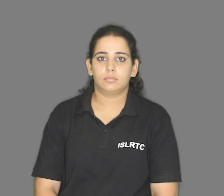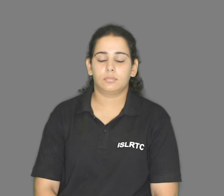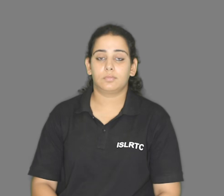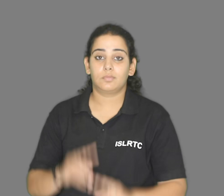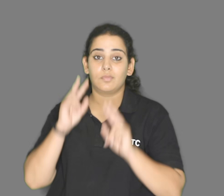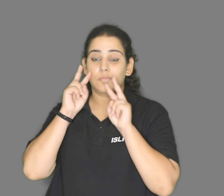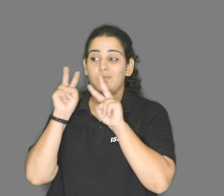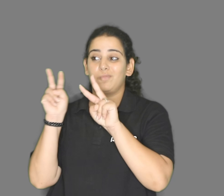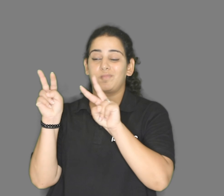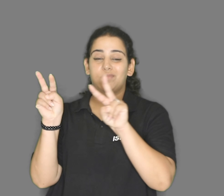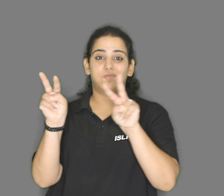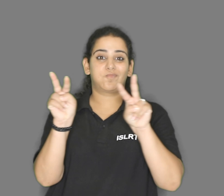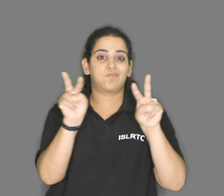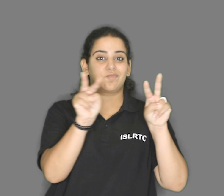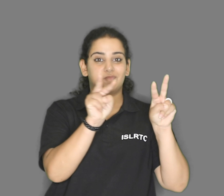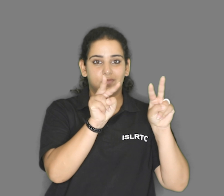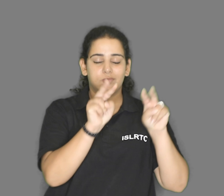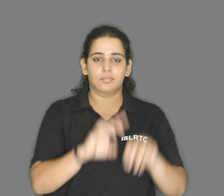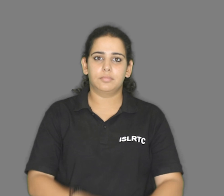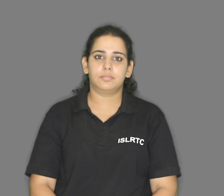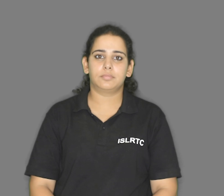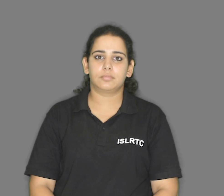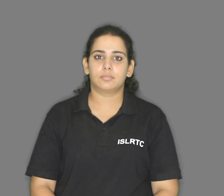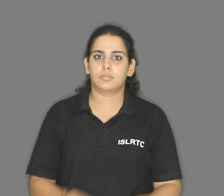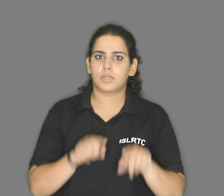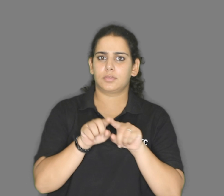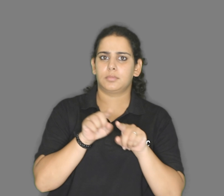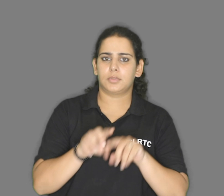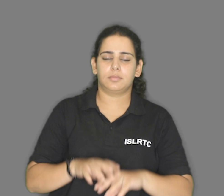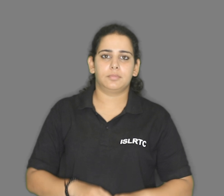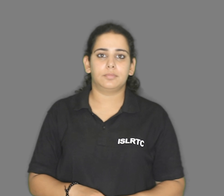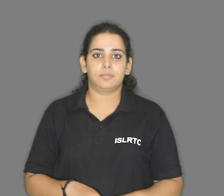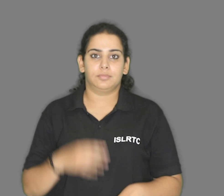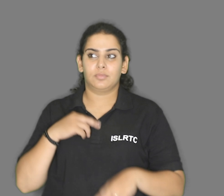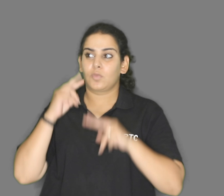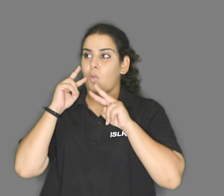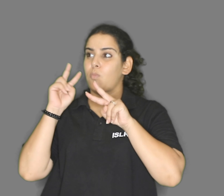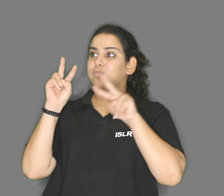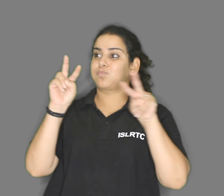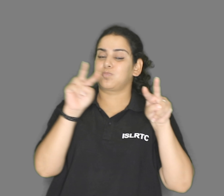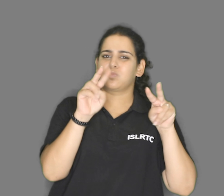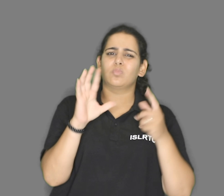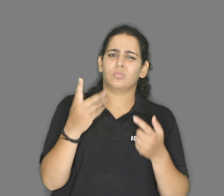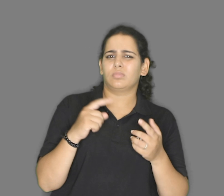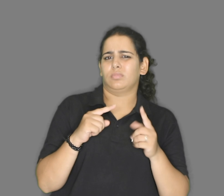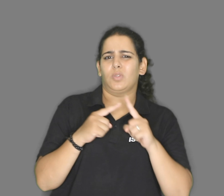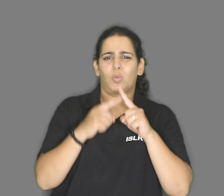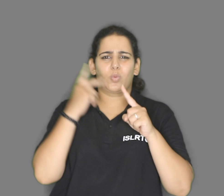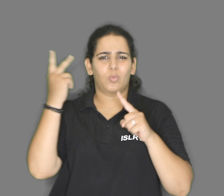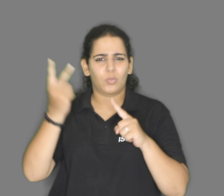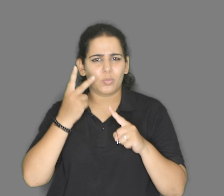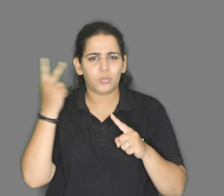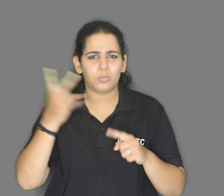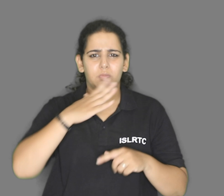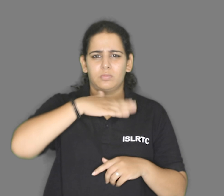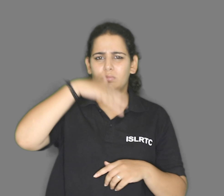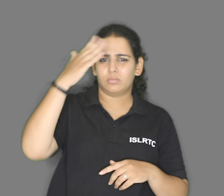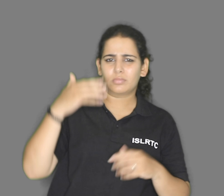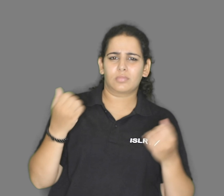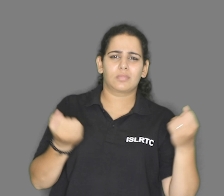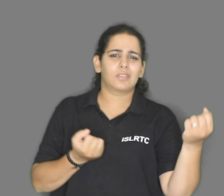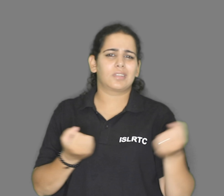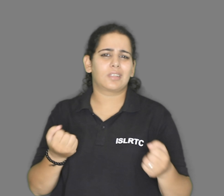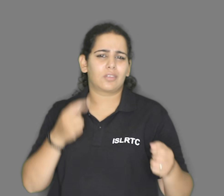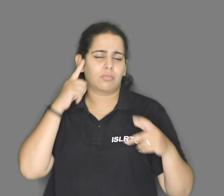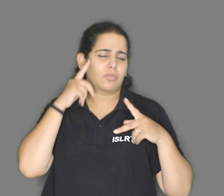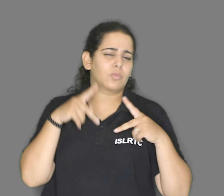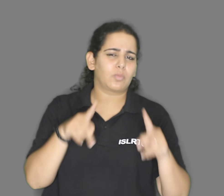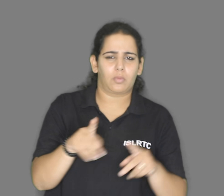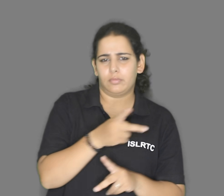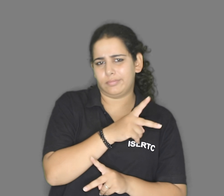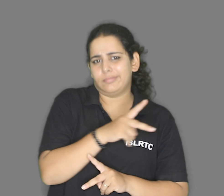Scenic Providing or relating to views of impressive or beautiful natural scenery